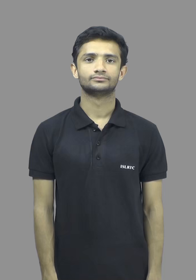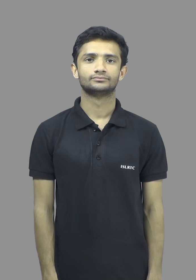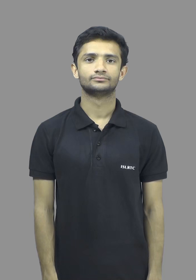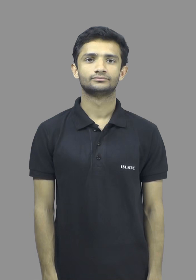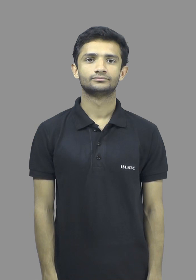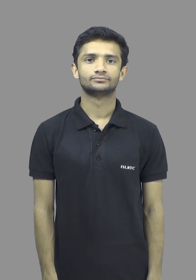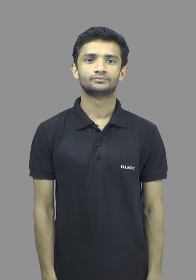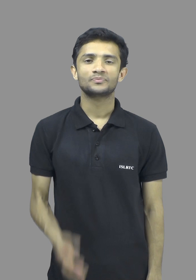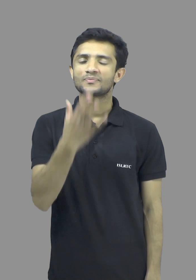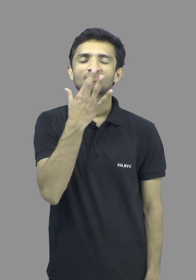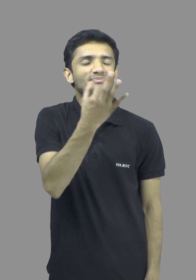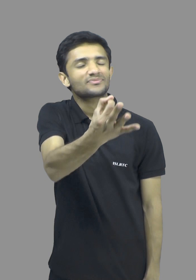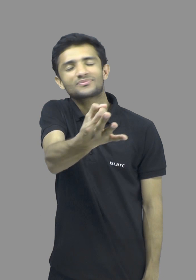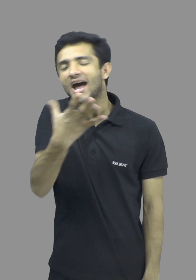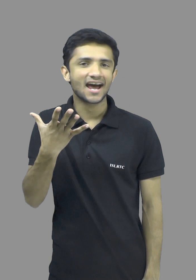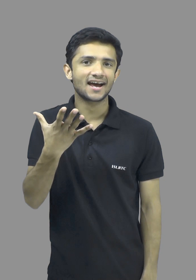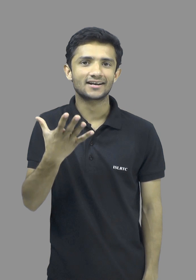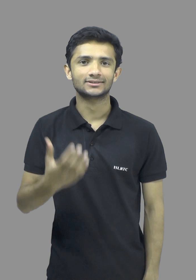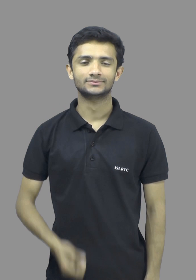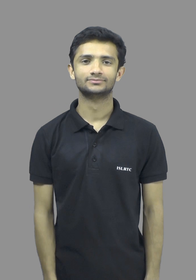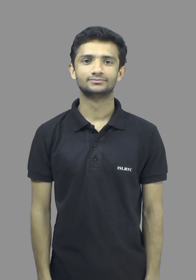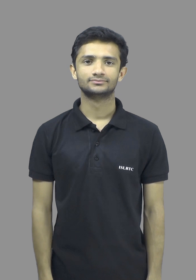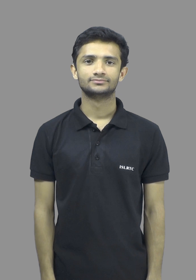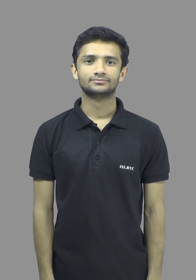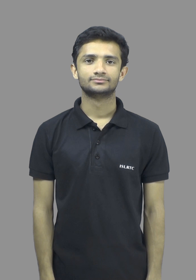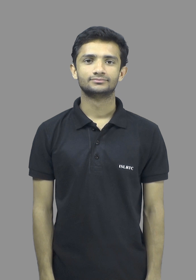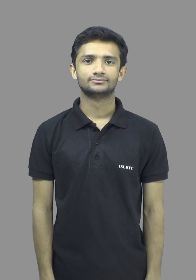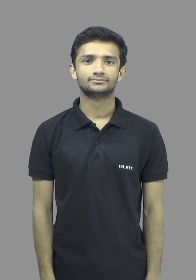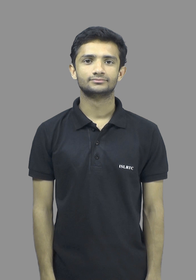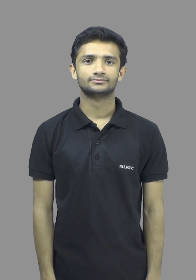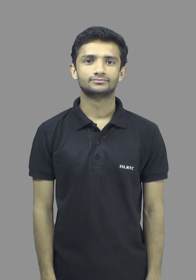Delicious